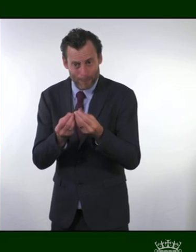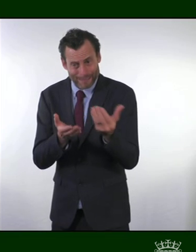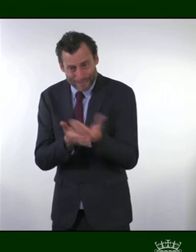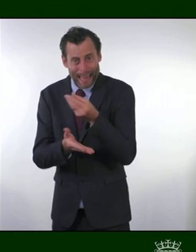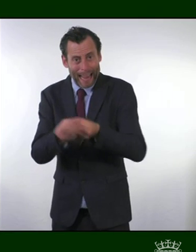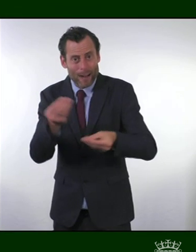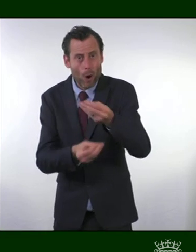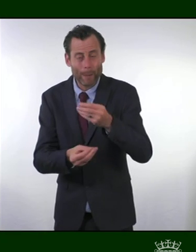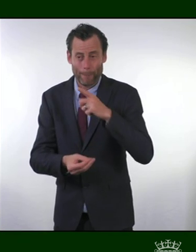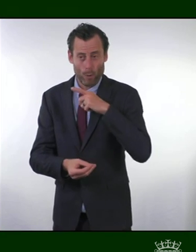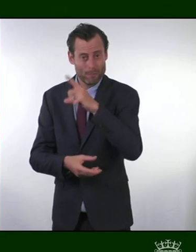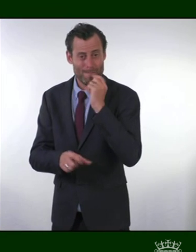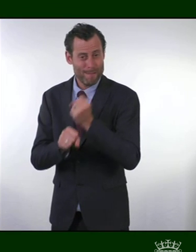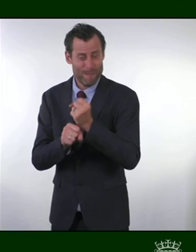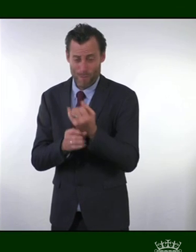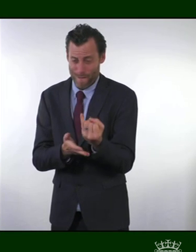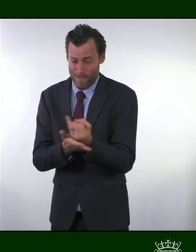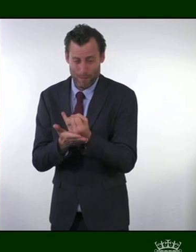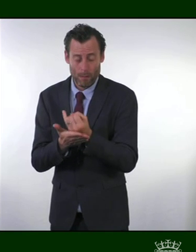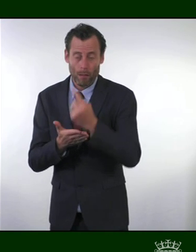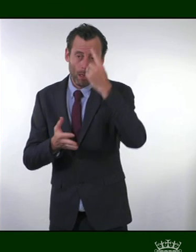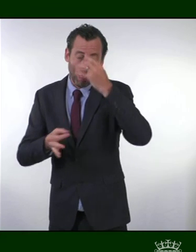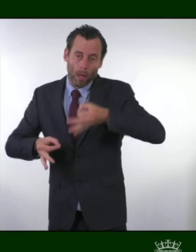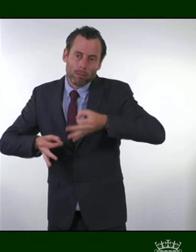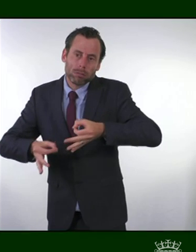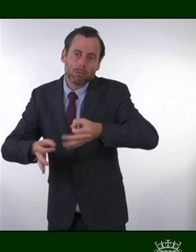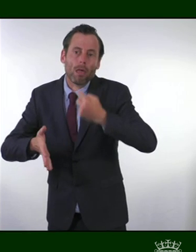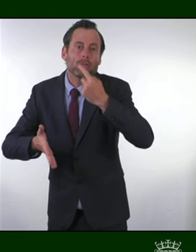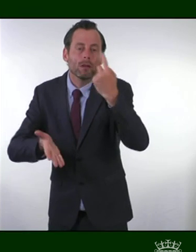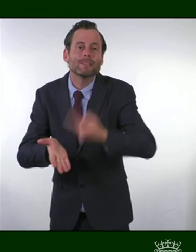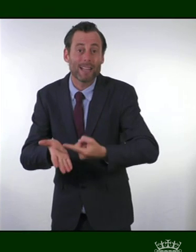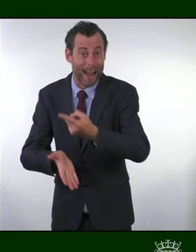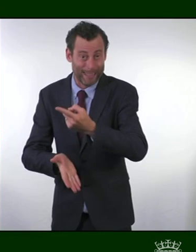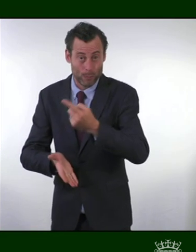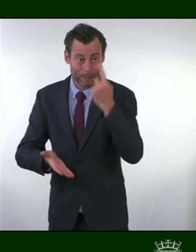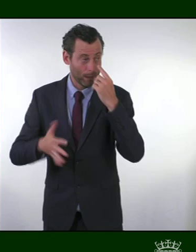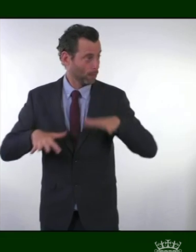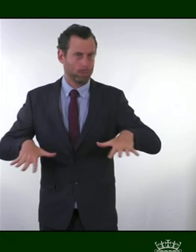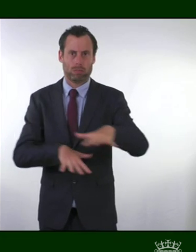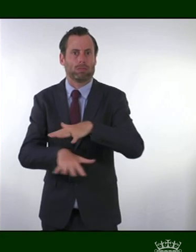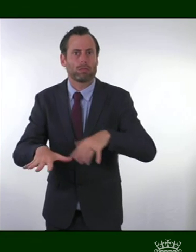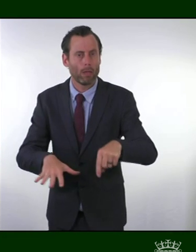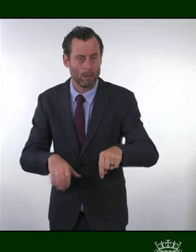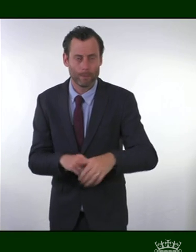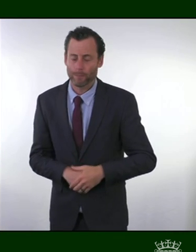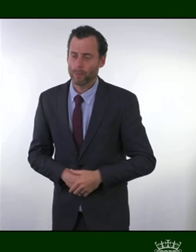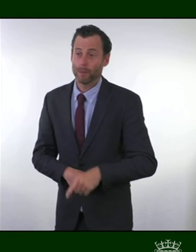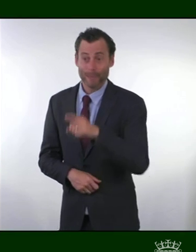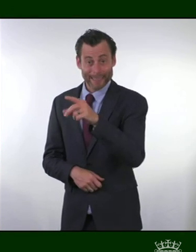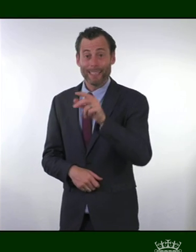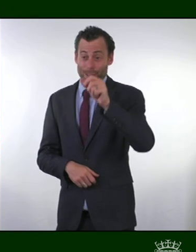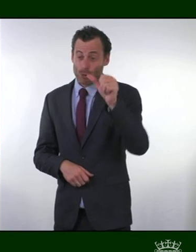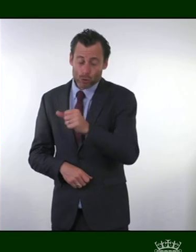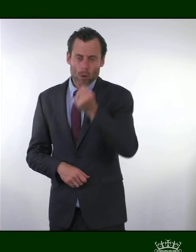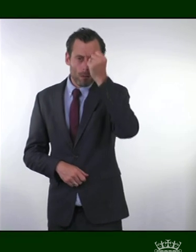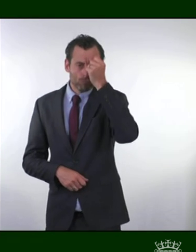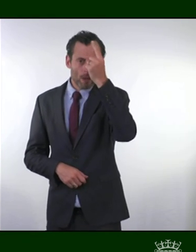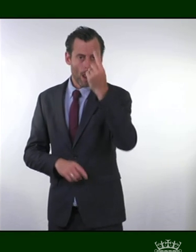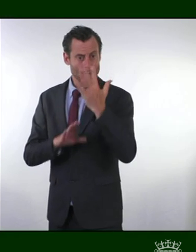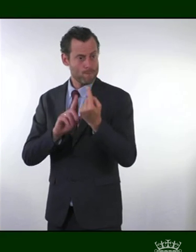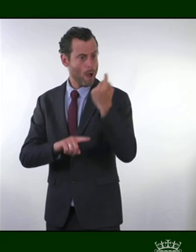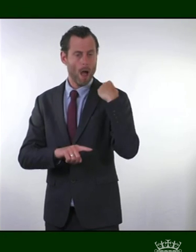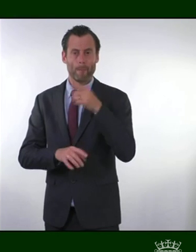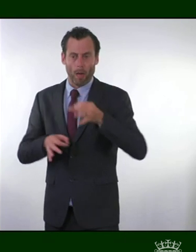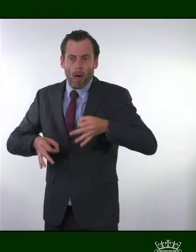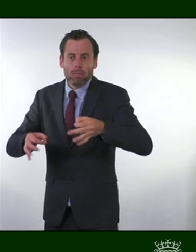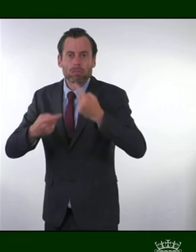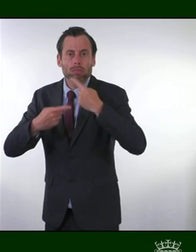As we have seen throughout this crisis, the failure to match soaring rhetoric with meaningful action has consequences for people across our country.